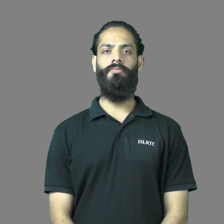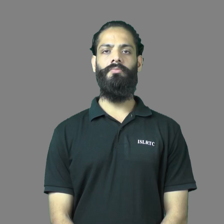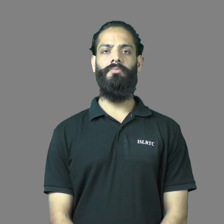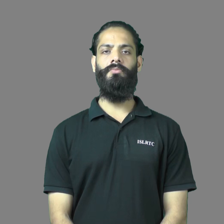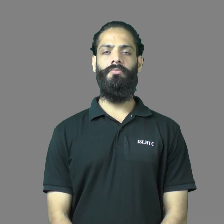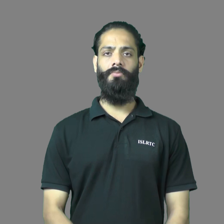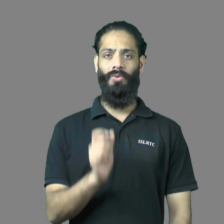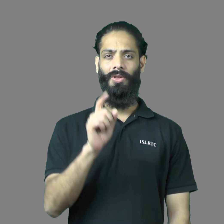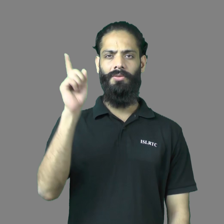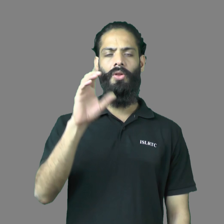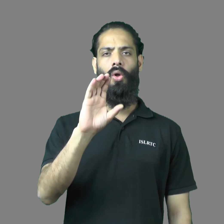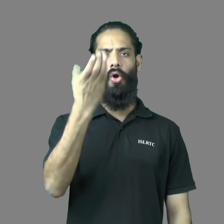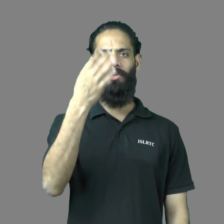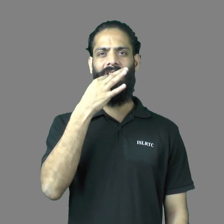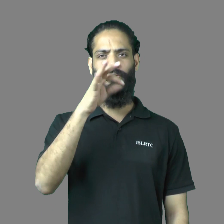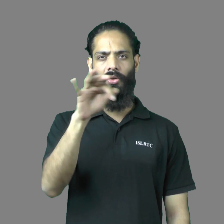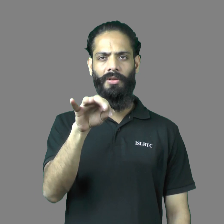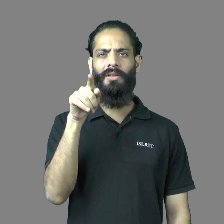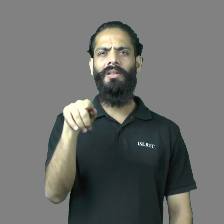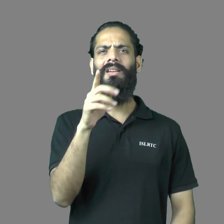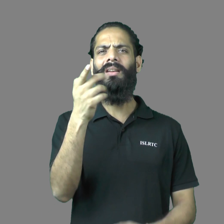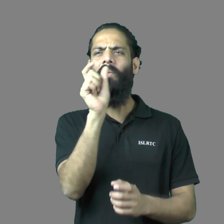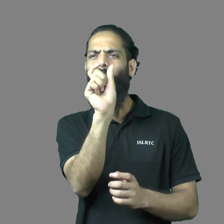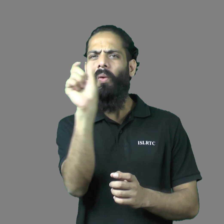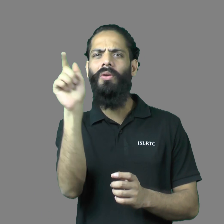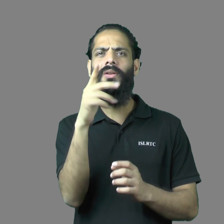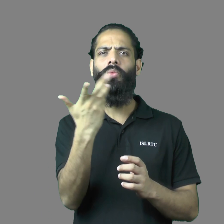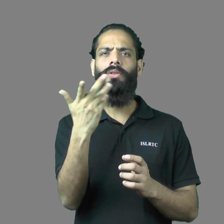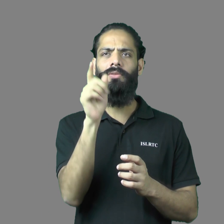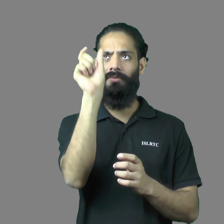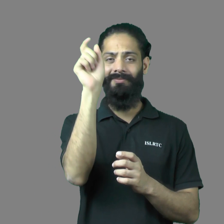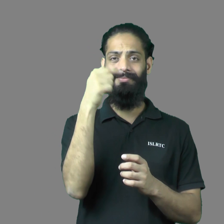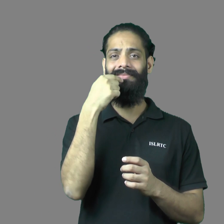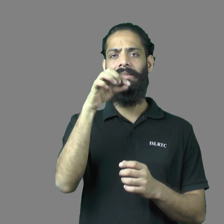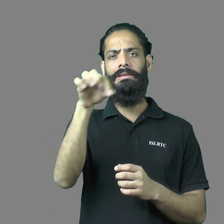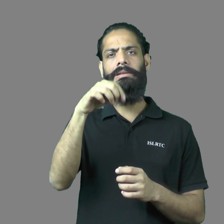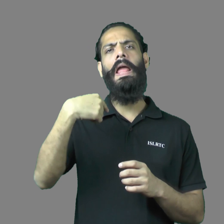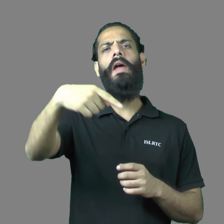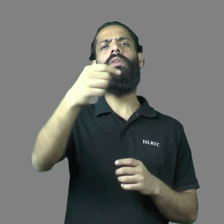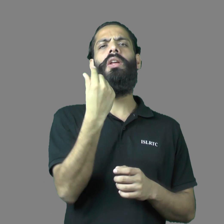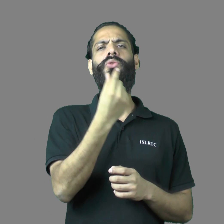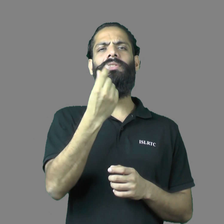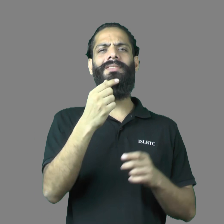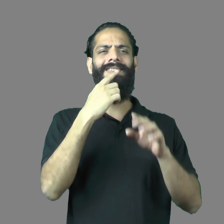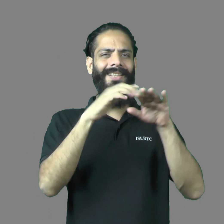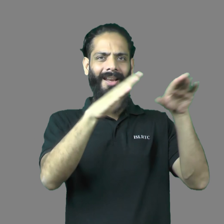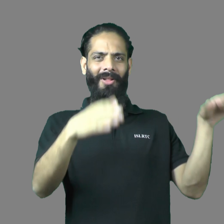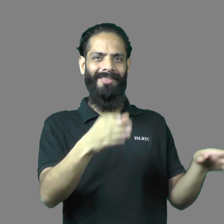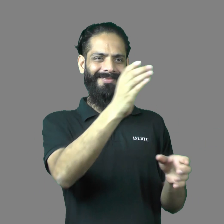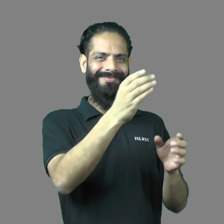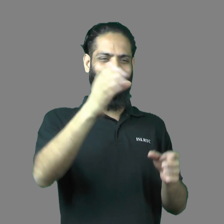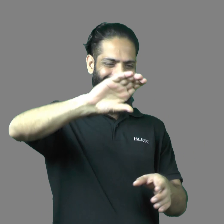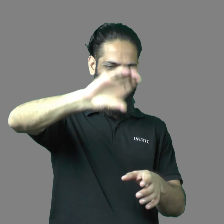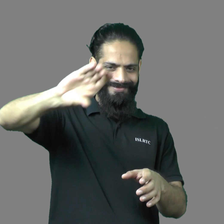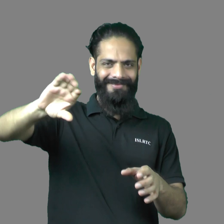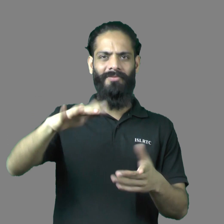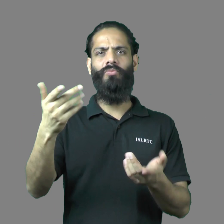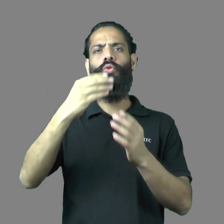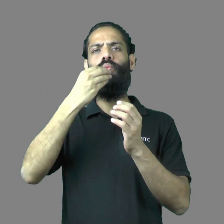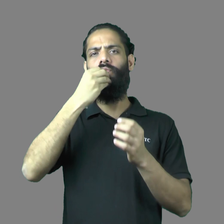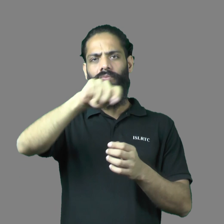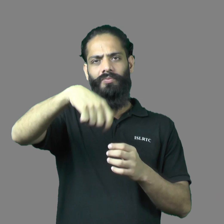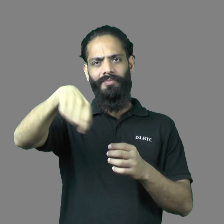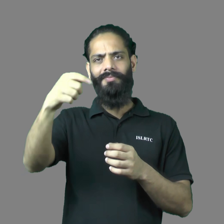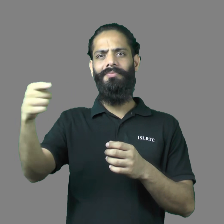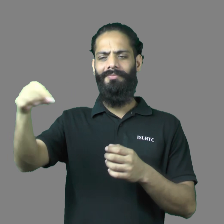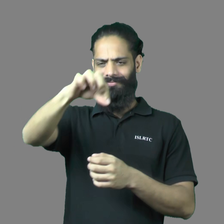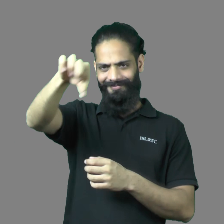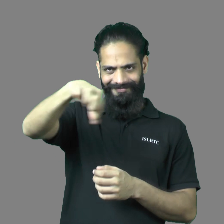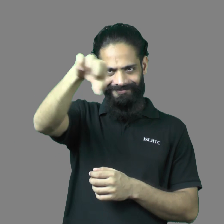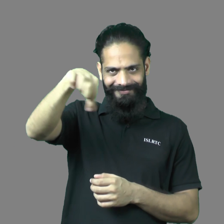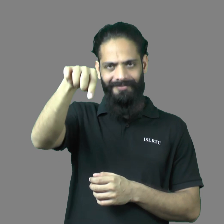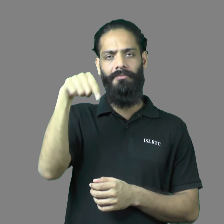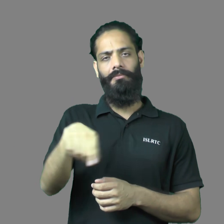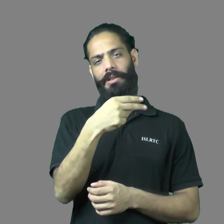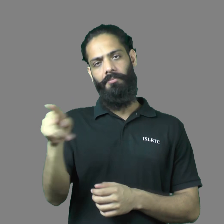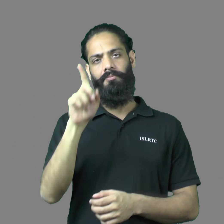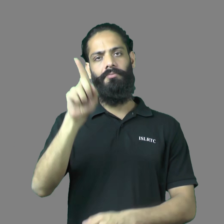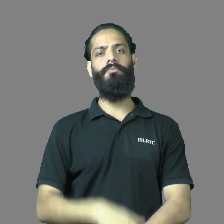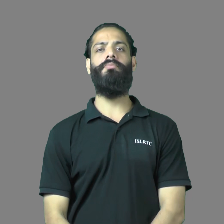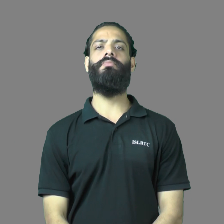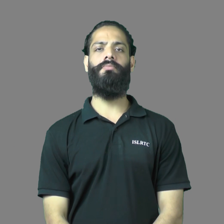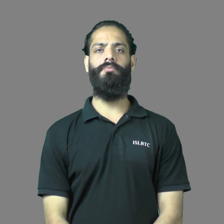Common salt